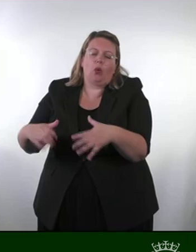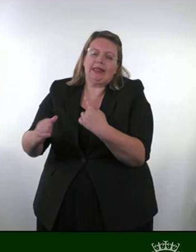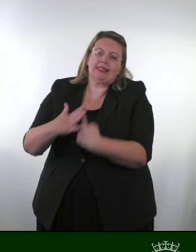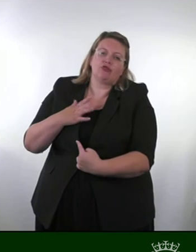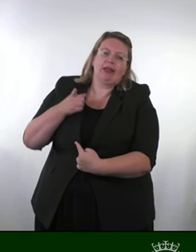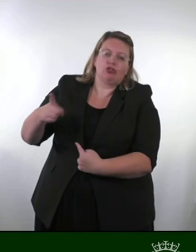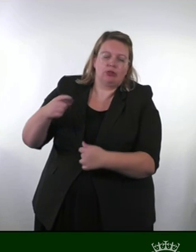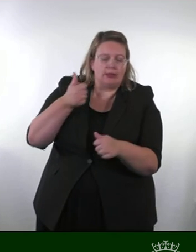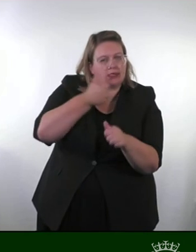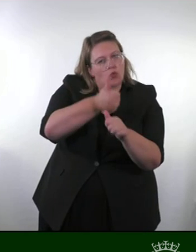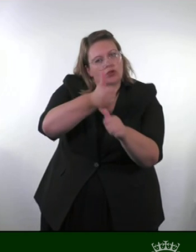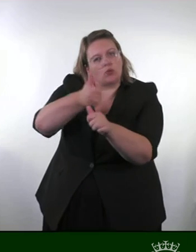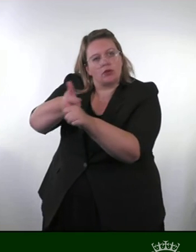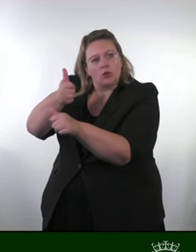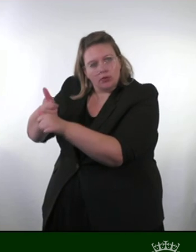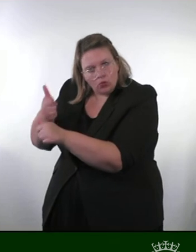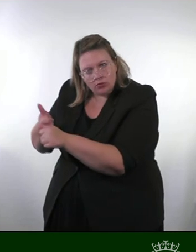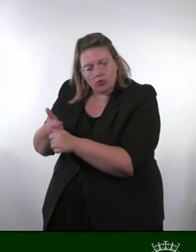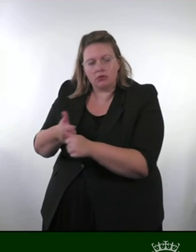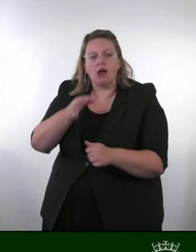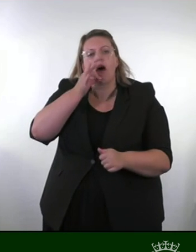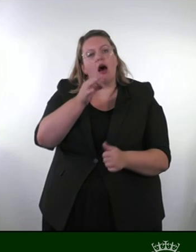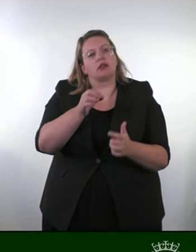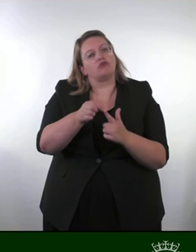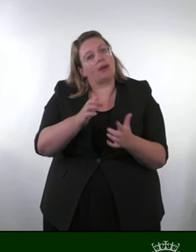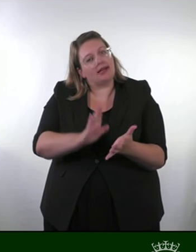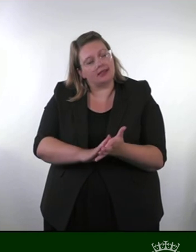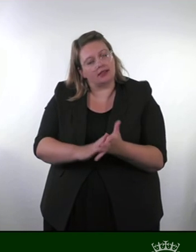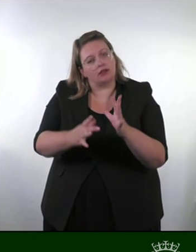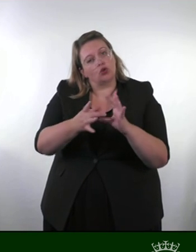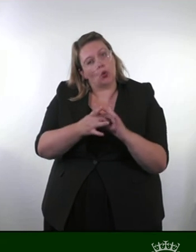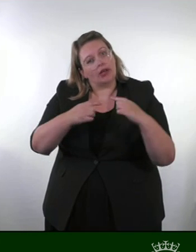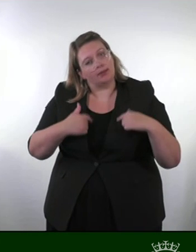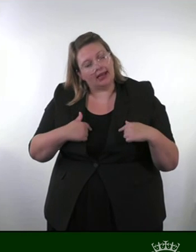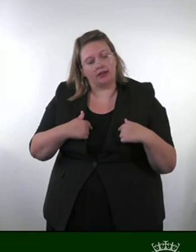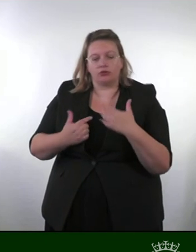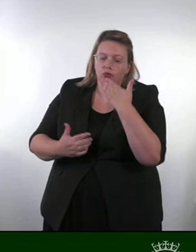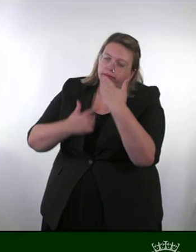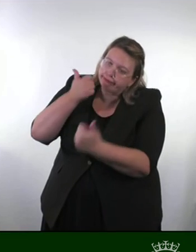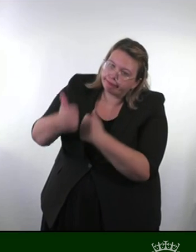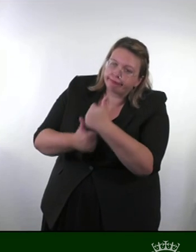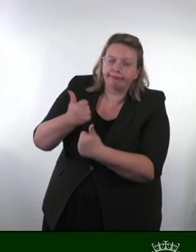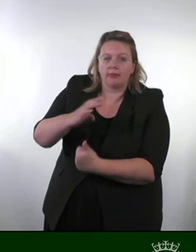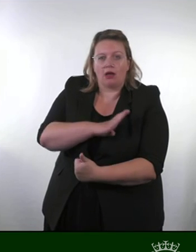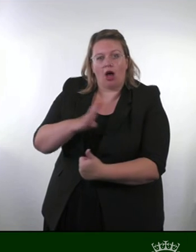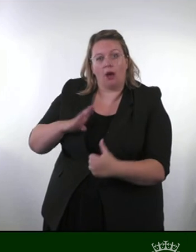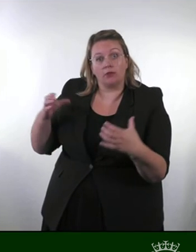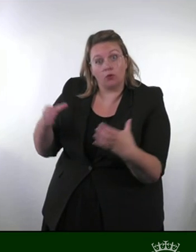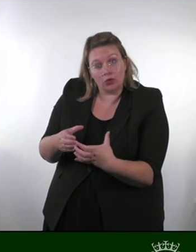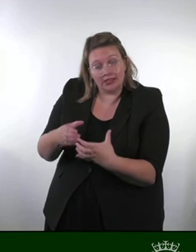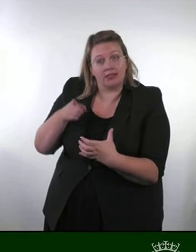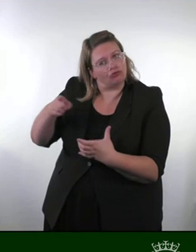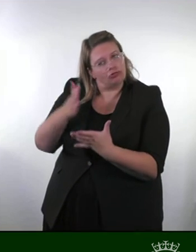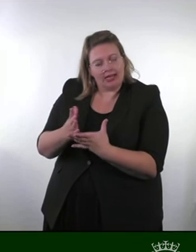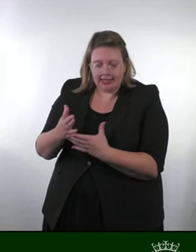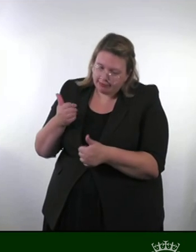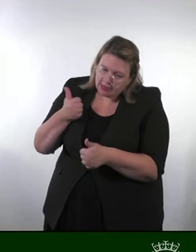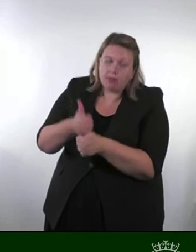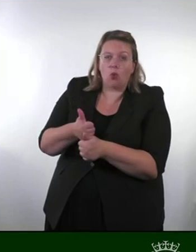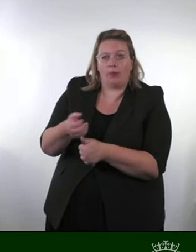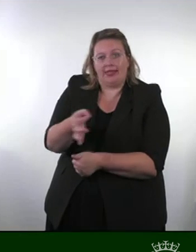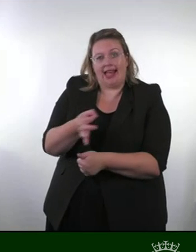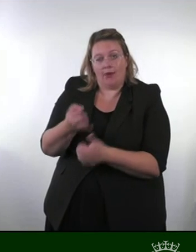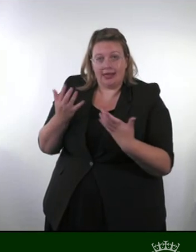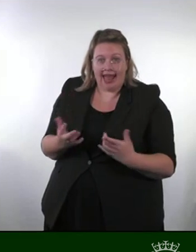Will my right honourable Friend join me in thanking them and recognising the importance to the town of the Clare Street barracks now and into the future?